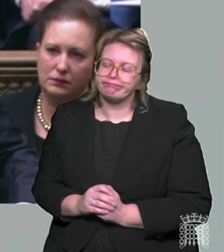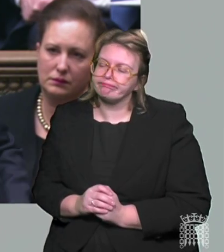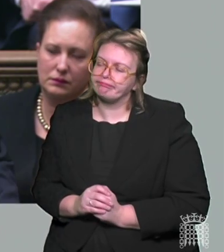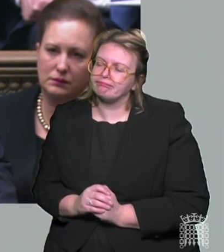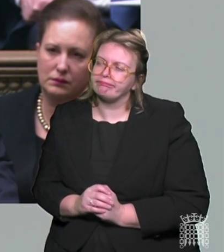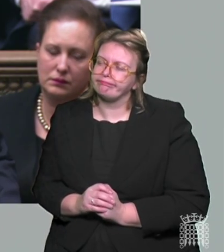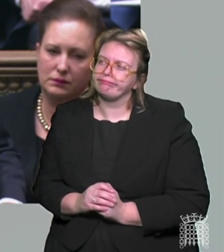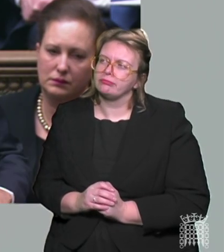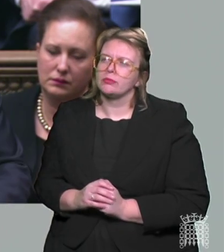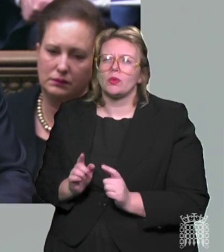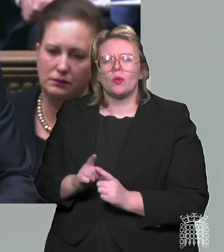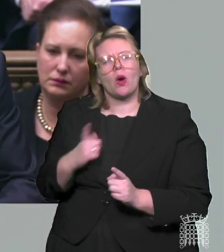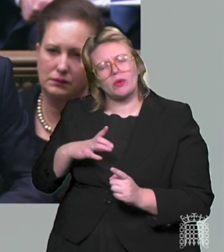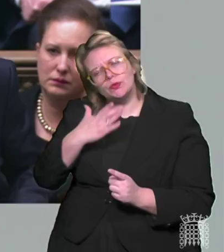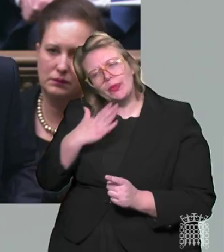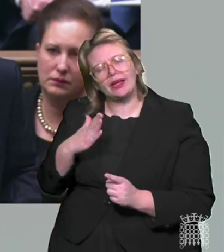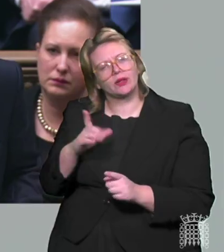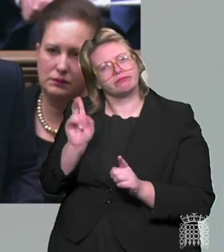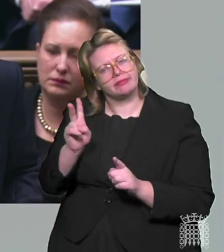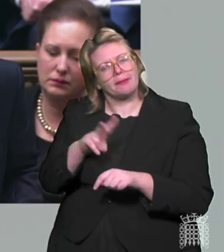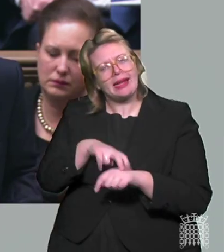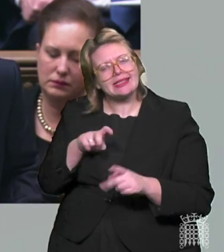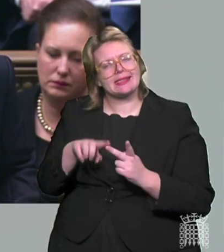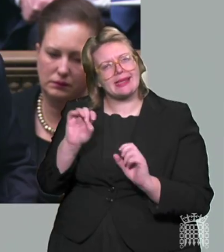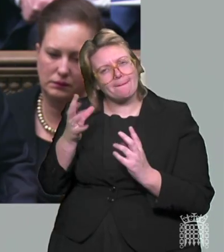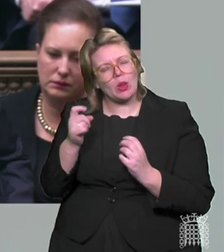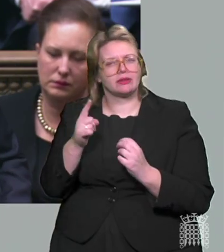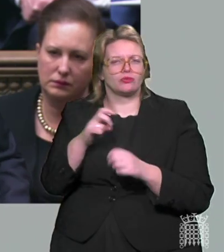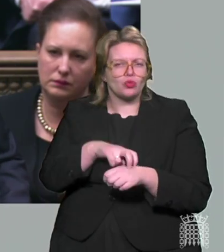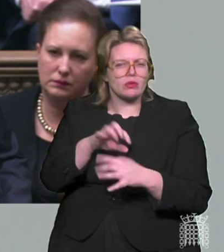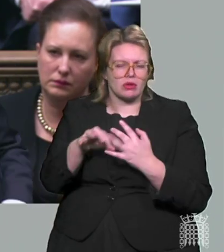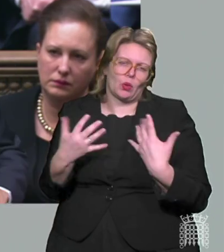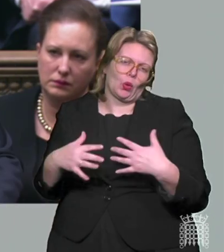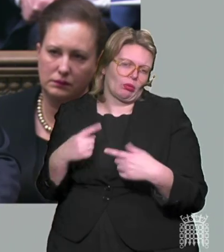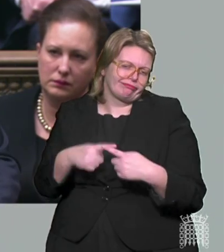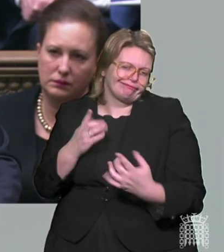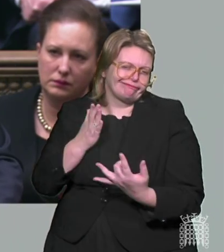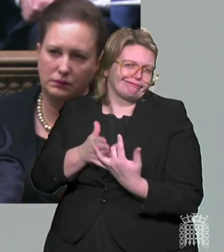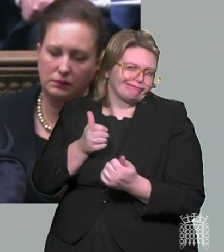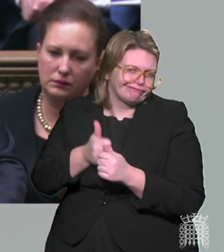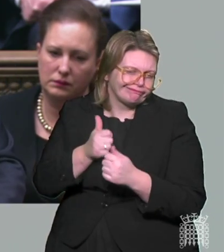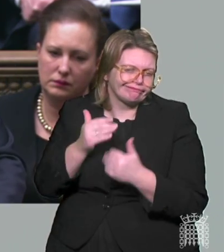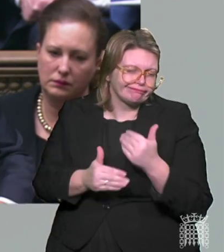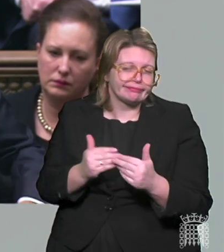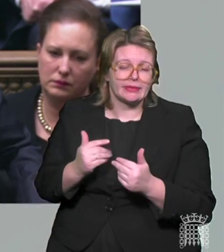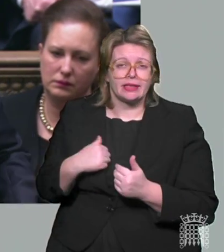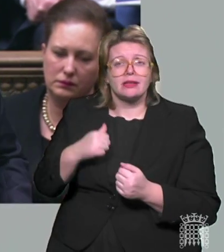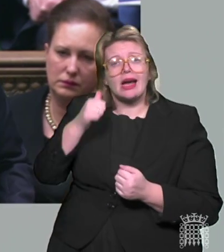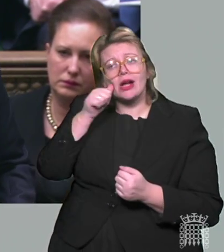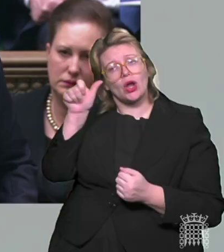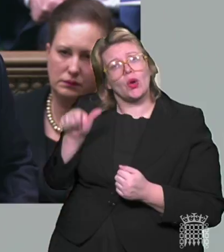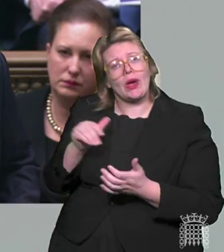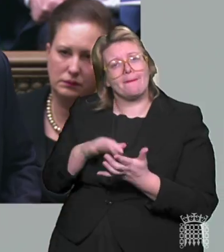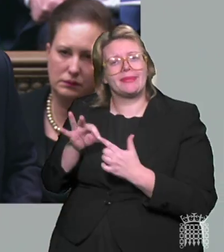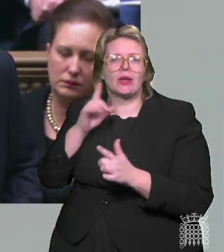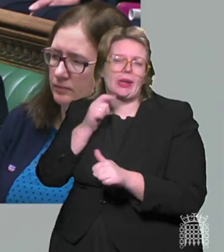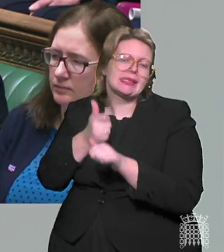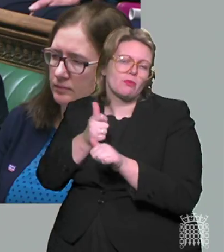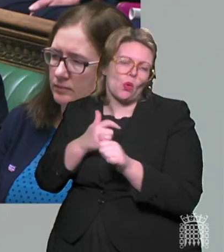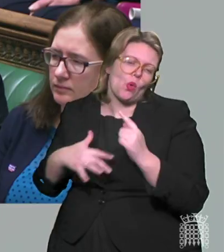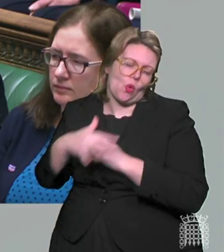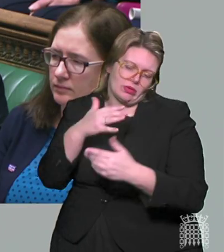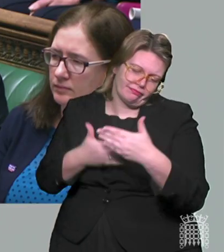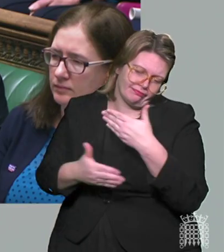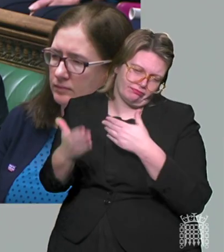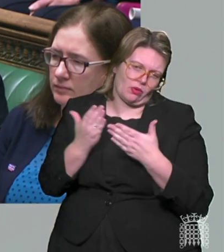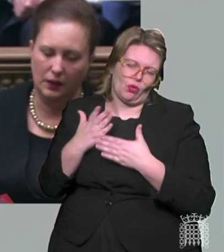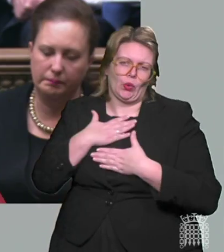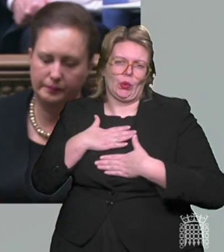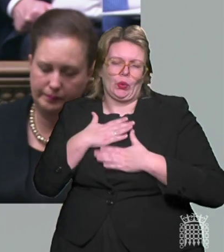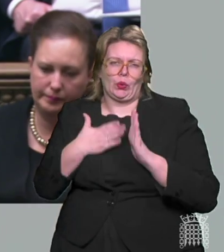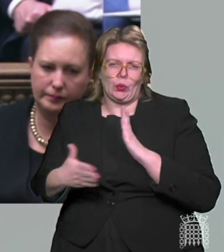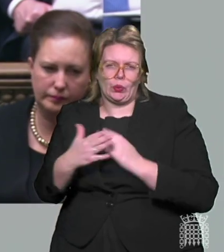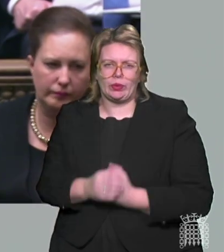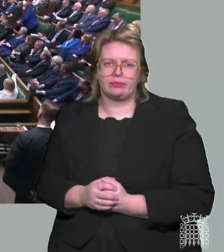I join him in thanking the emergency services. They have responded rapidly and professionally, and I know that my honourable Friend himself will be supporting them and his constituents during this difficult time.